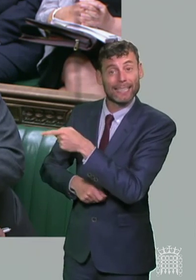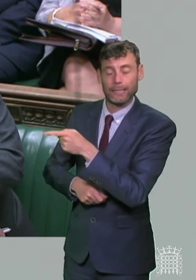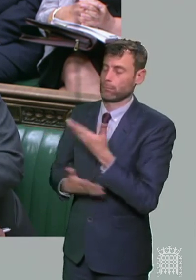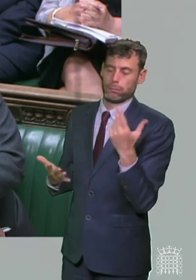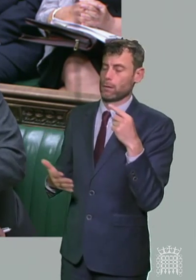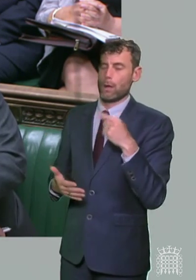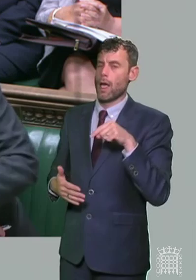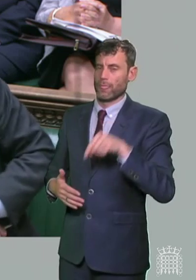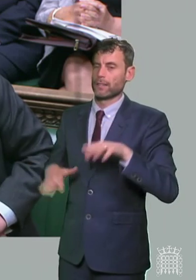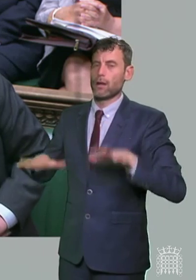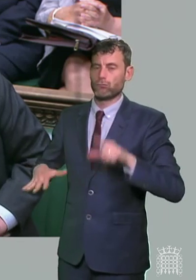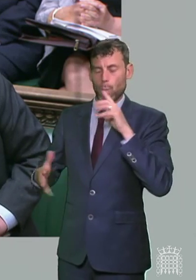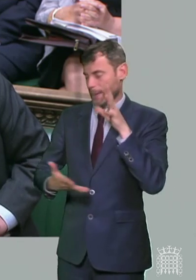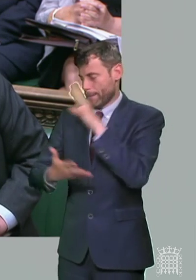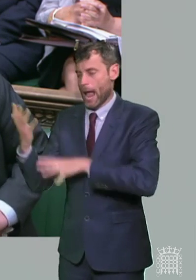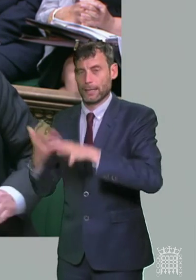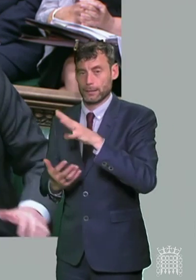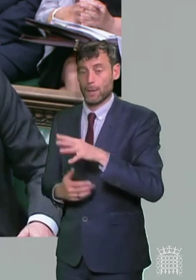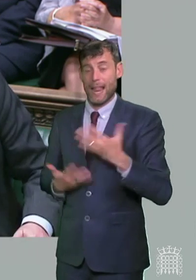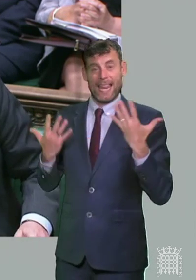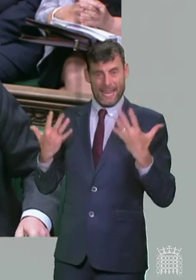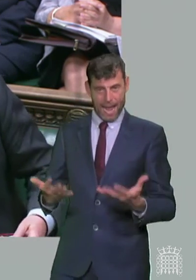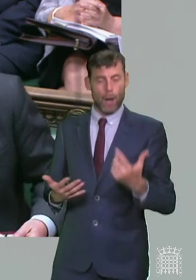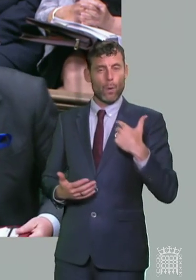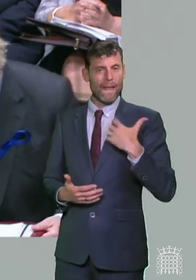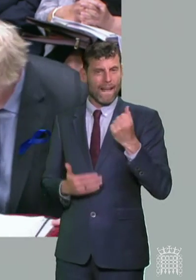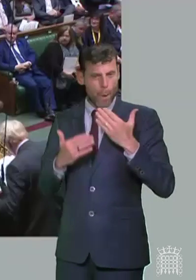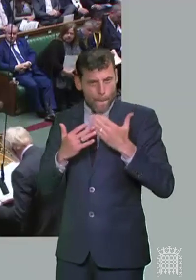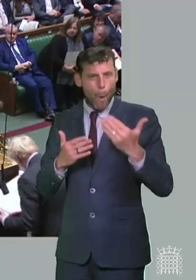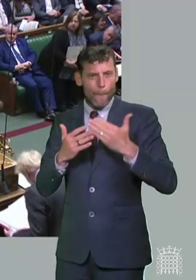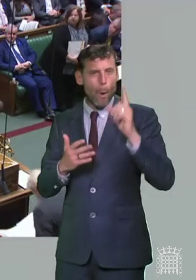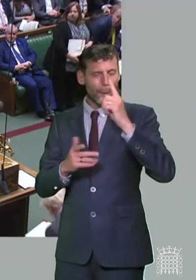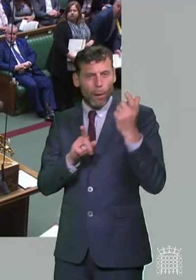That is what the British people know, and that is what this Government will continue to deliver.